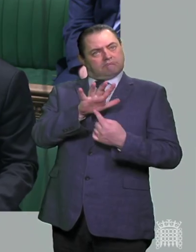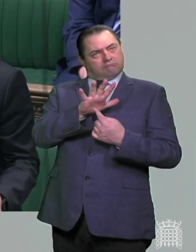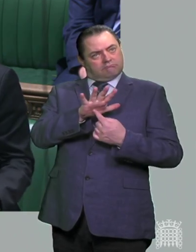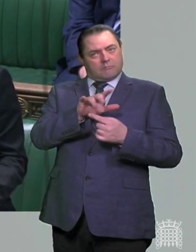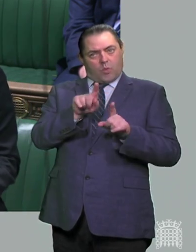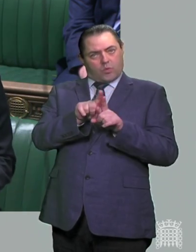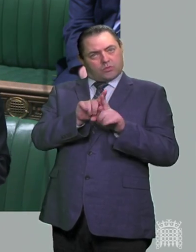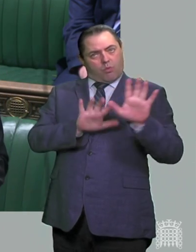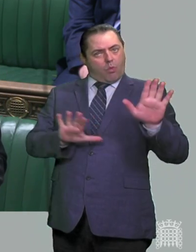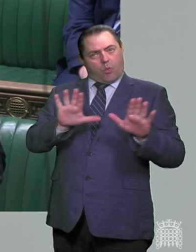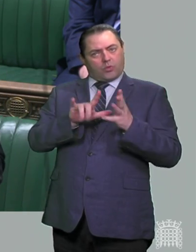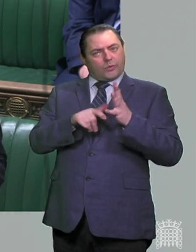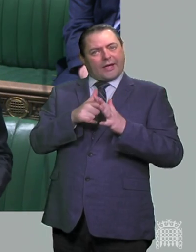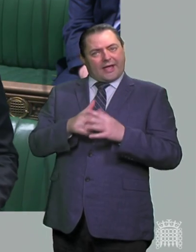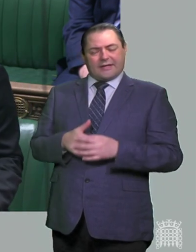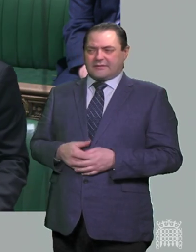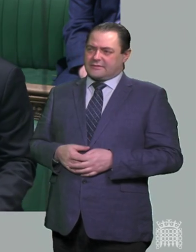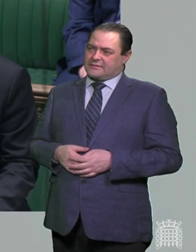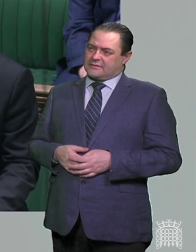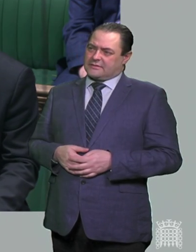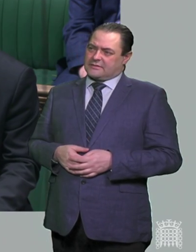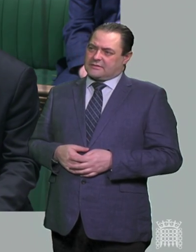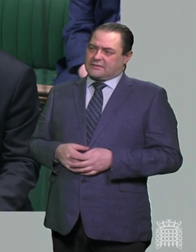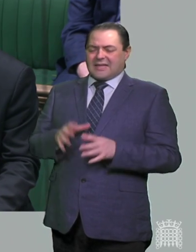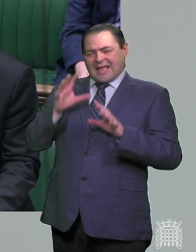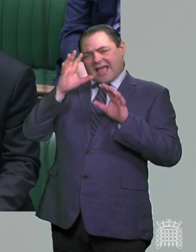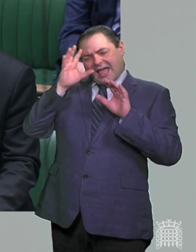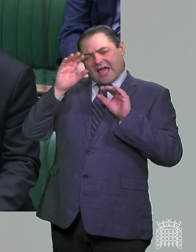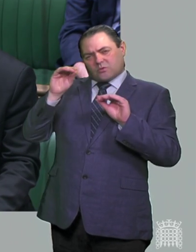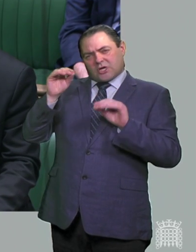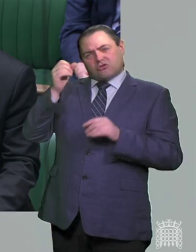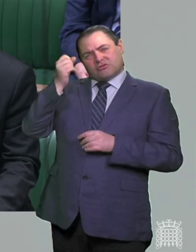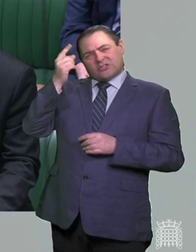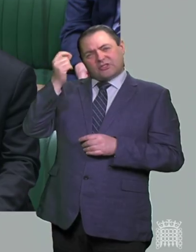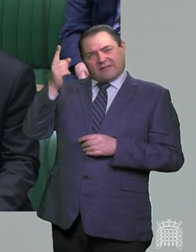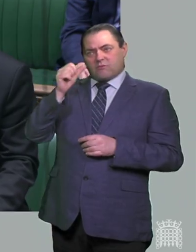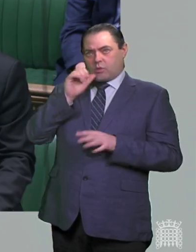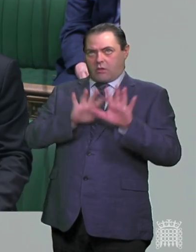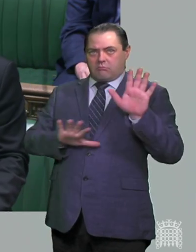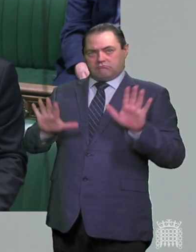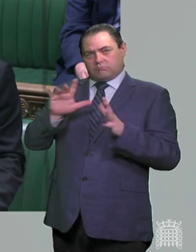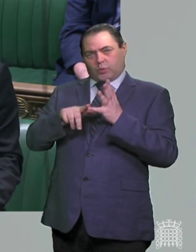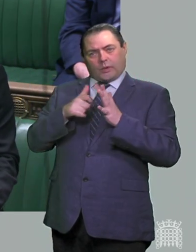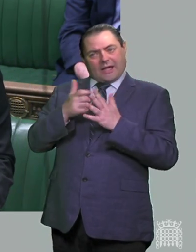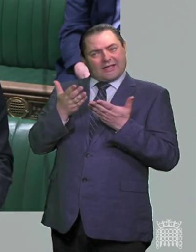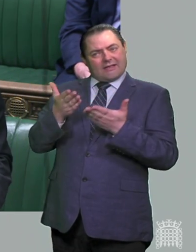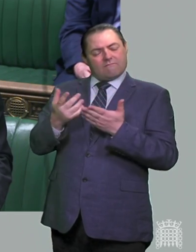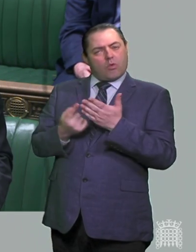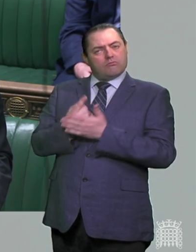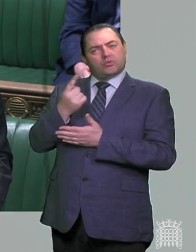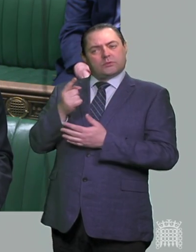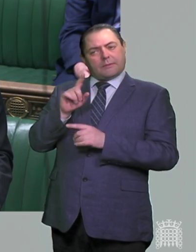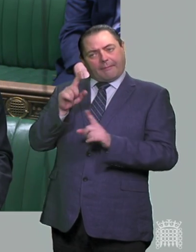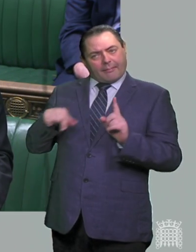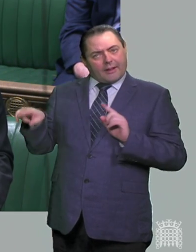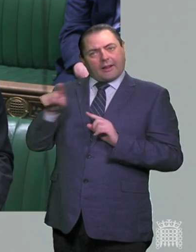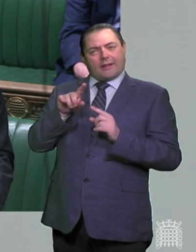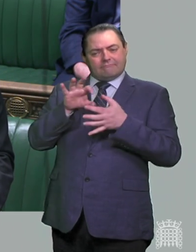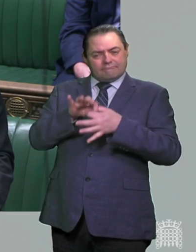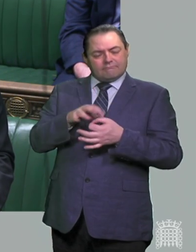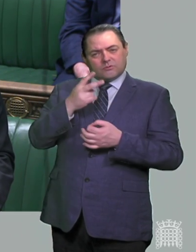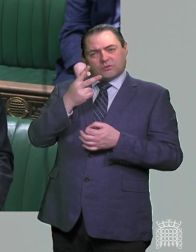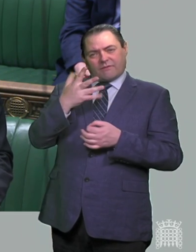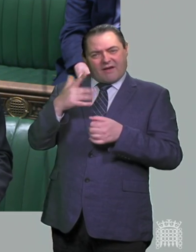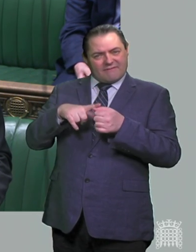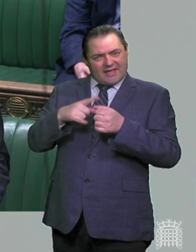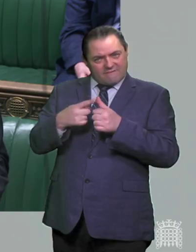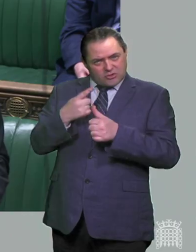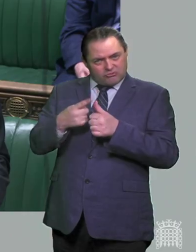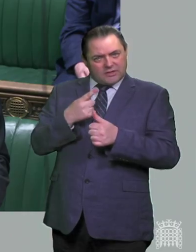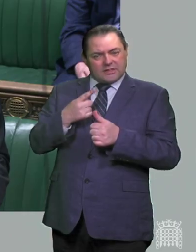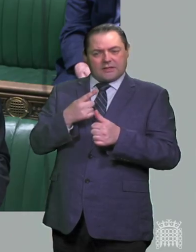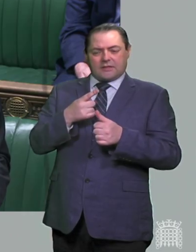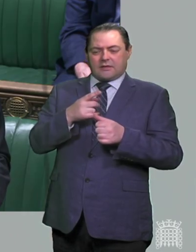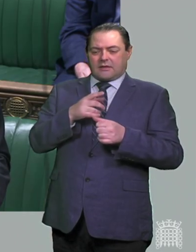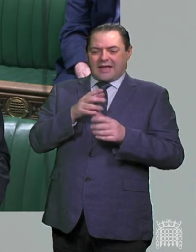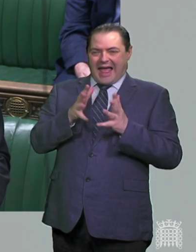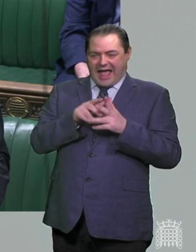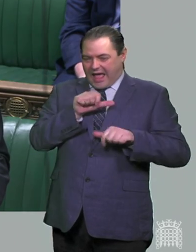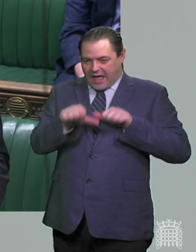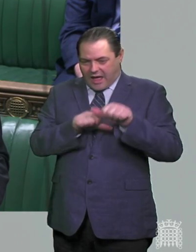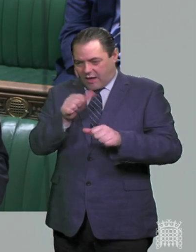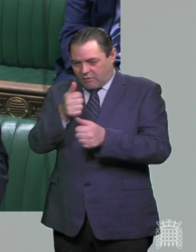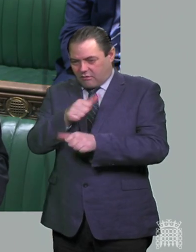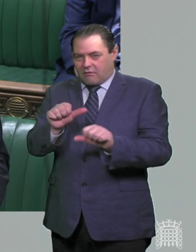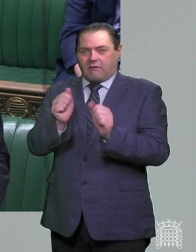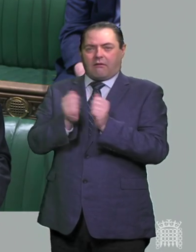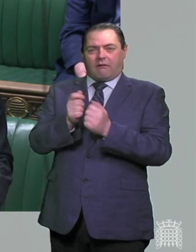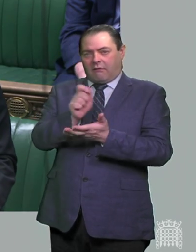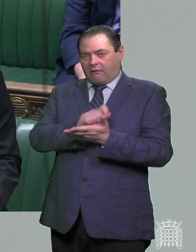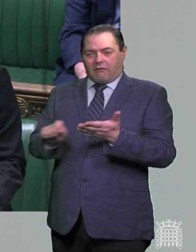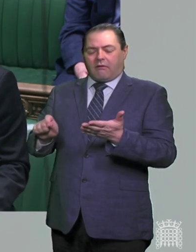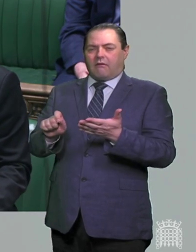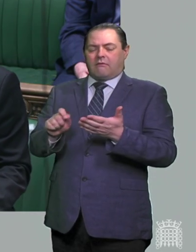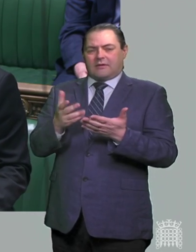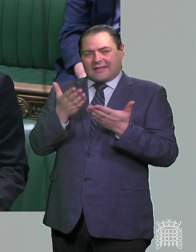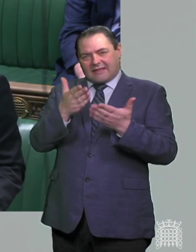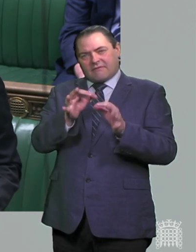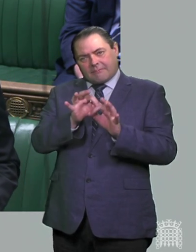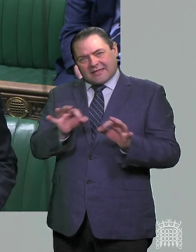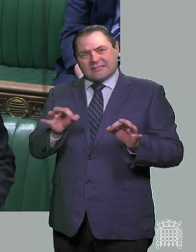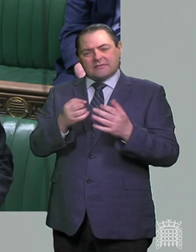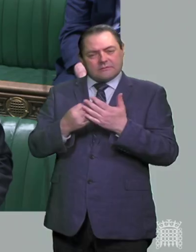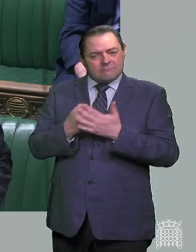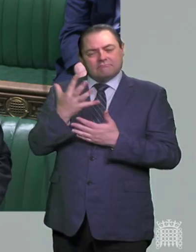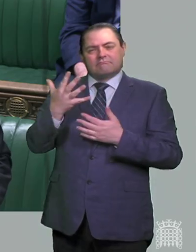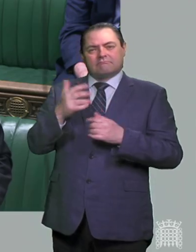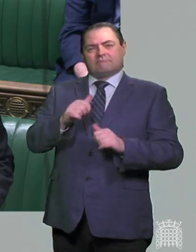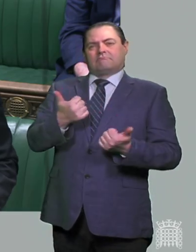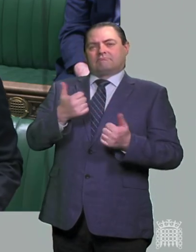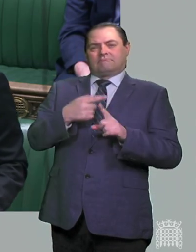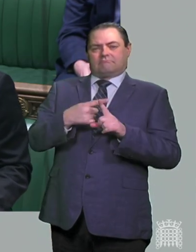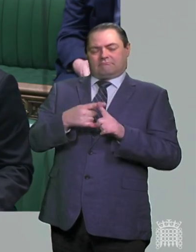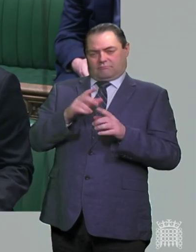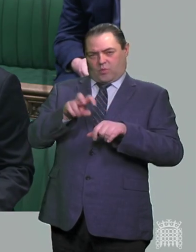We have an educational initiative that is going to offer young people across the United Kingdom an opportunity to engage with the anniversary by learning about the journey to the agreement and its crucial role in providing peace and prosperity in Northern Ireland.